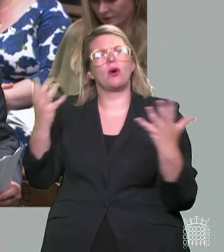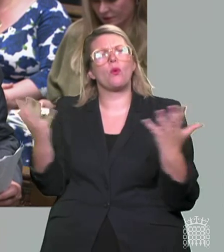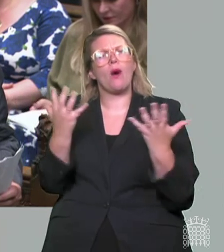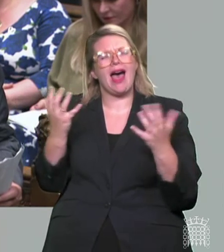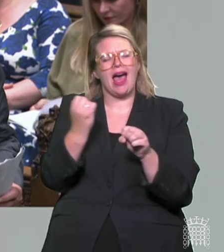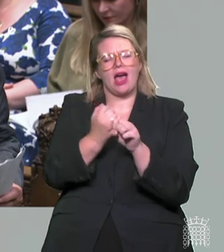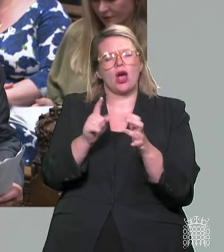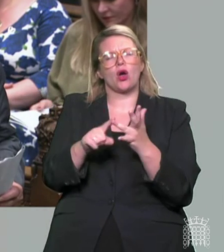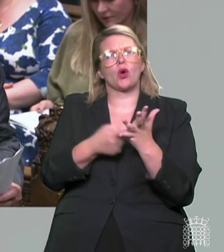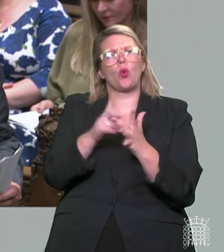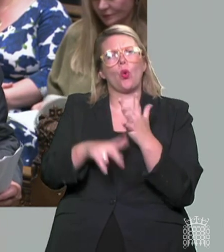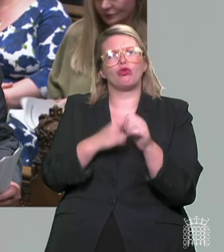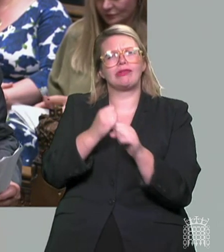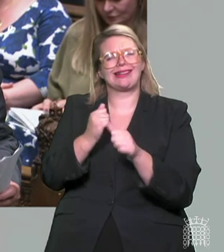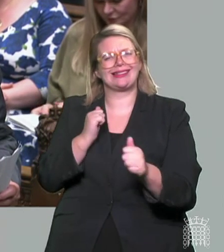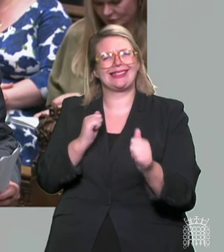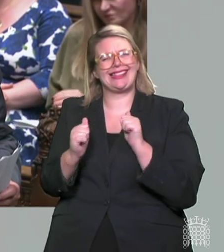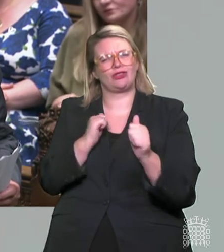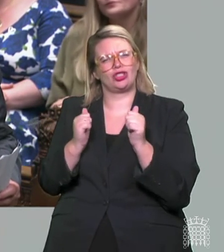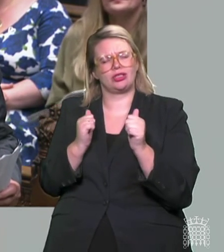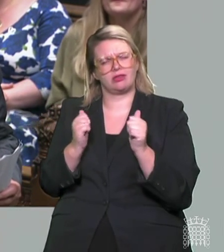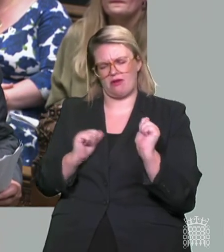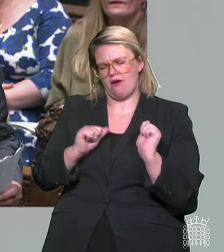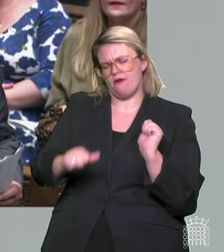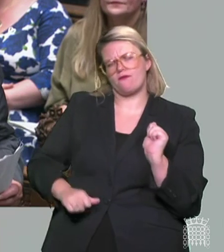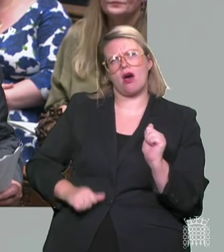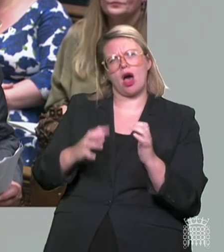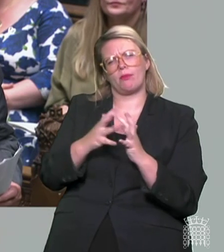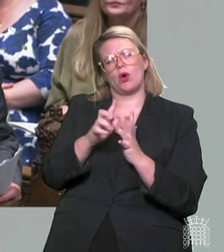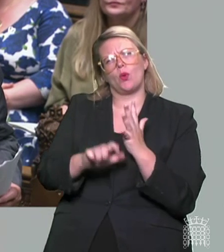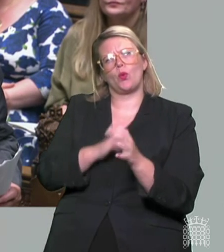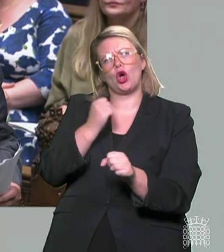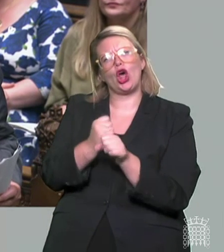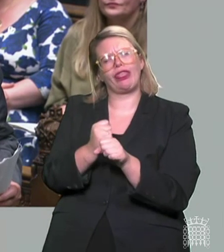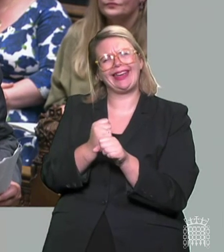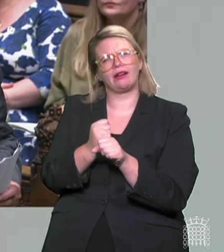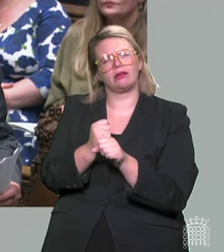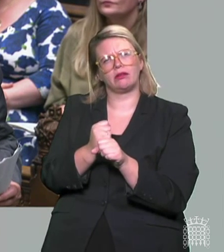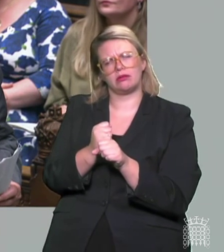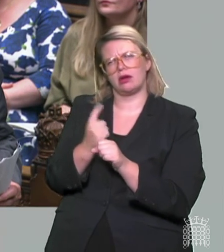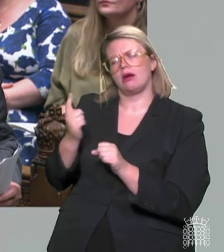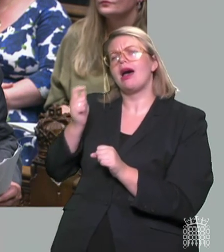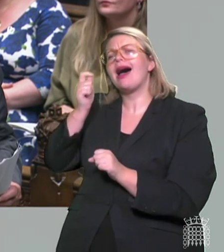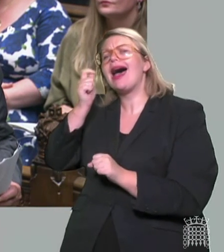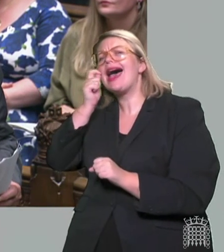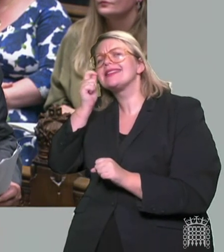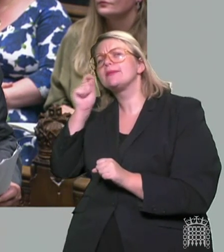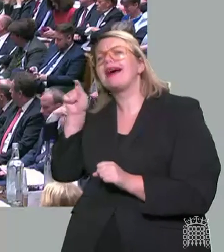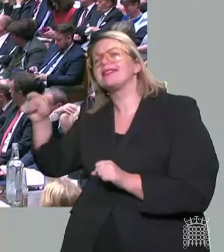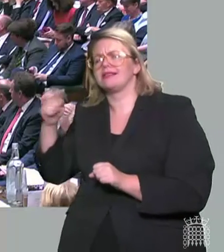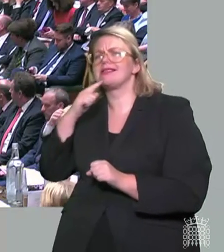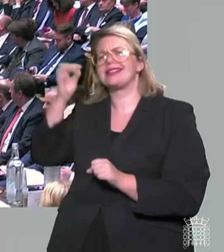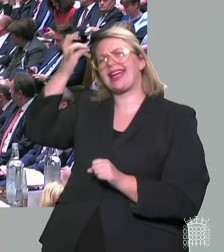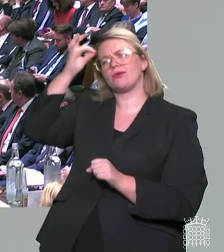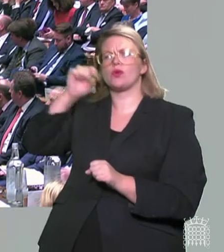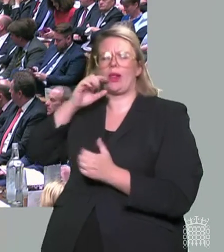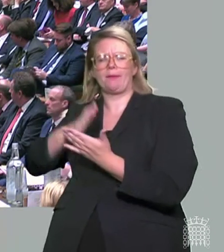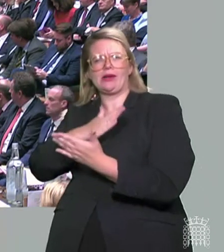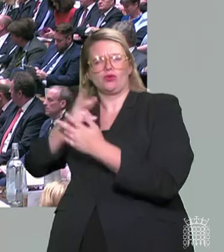That farm in Worthing was fully protected, and it will be fully protected again when a different inspector says that Worthing Borough Council can protect it.